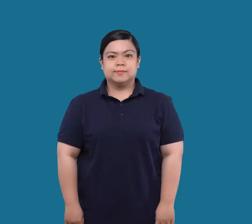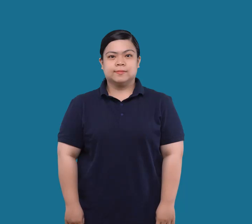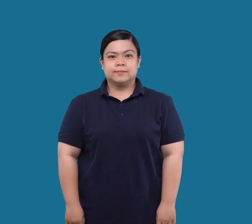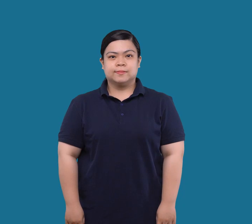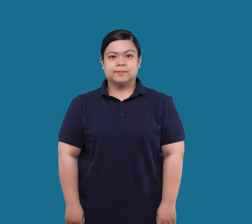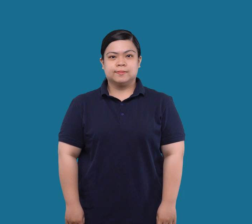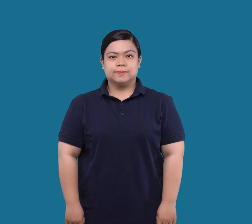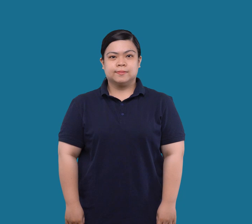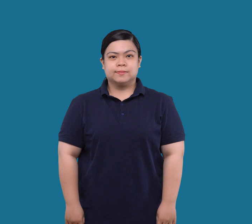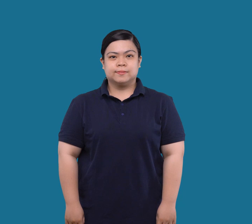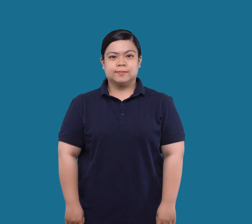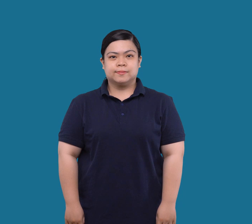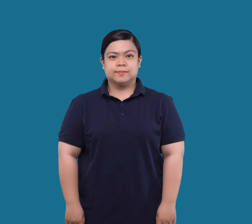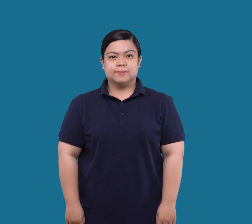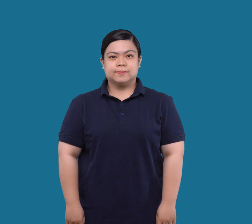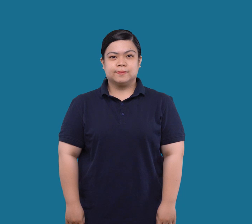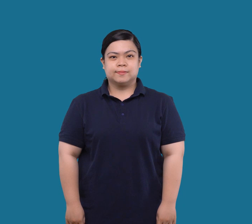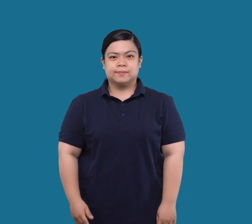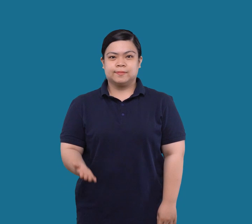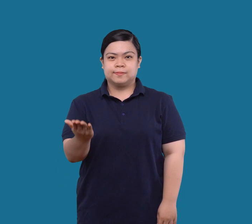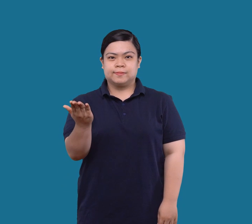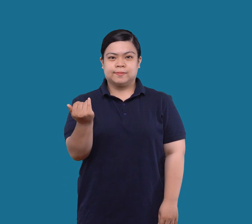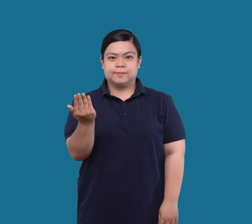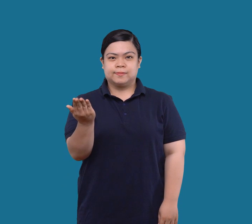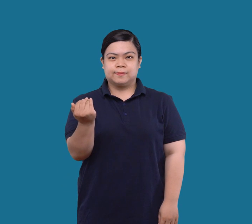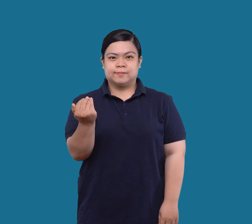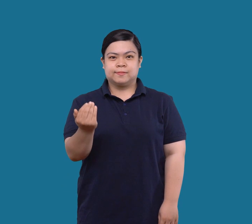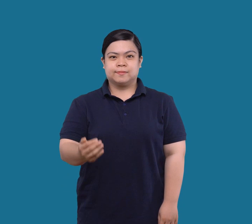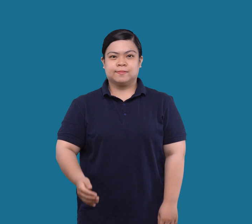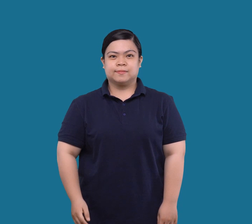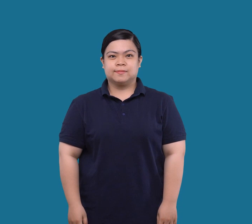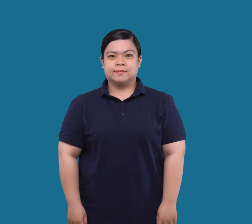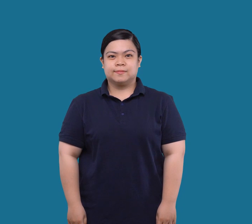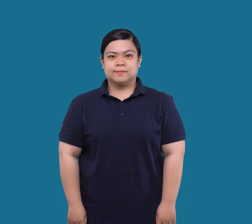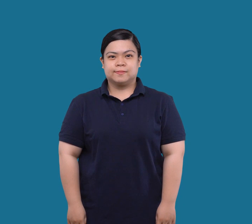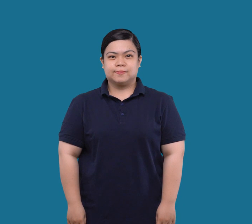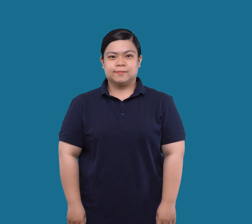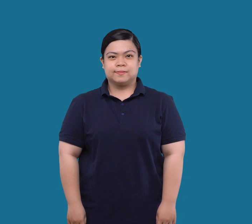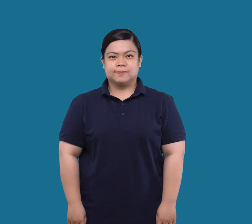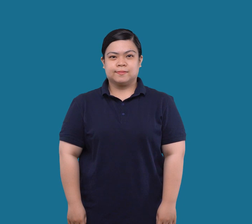bánh tráng